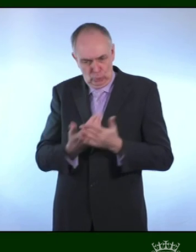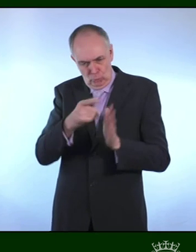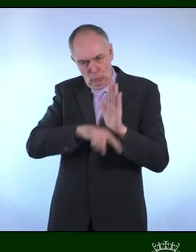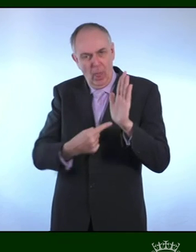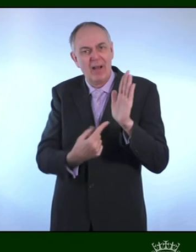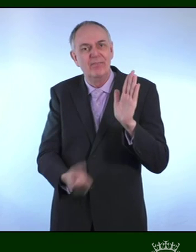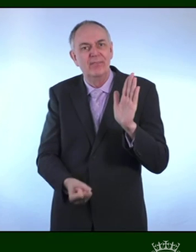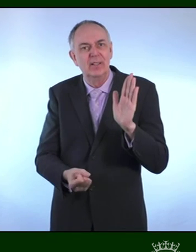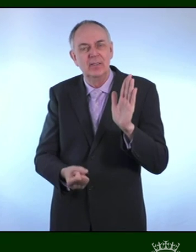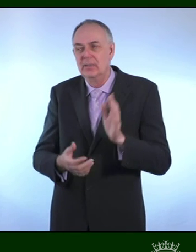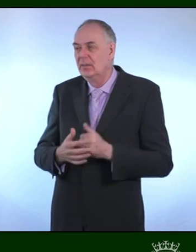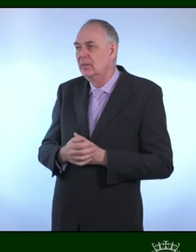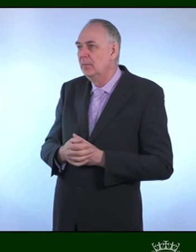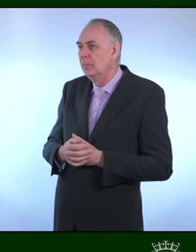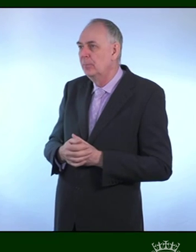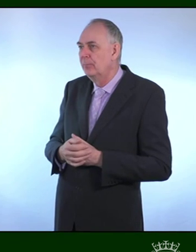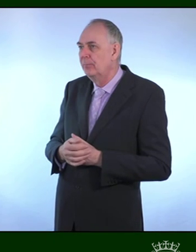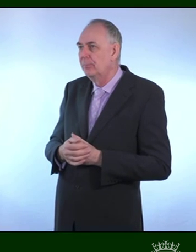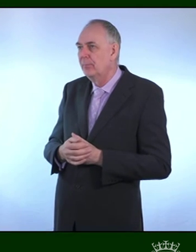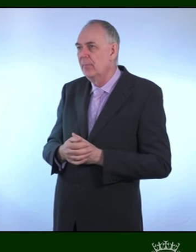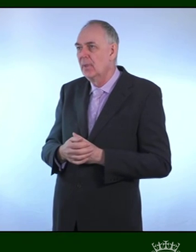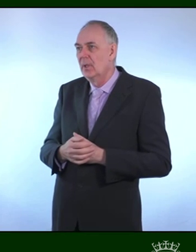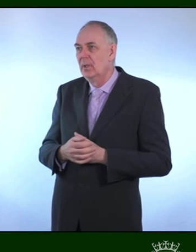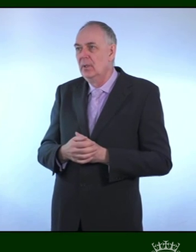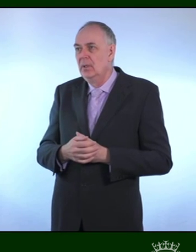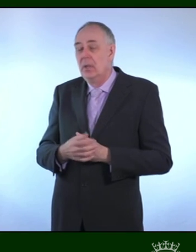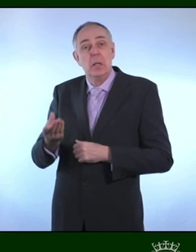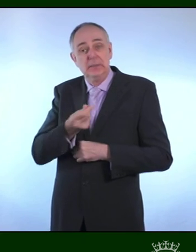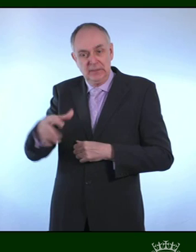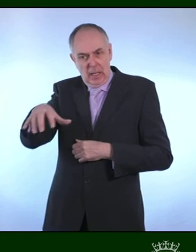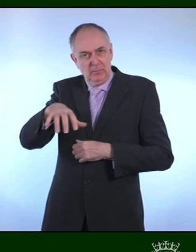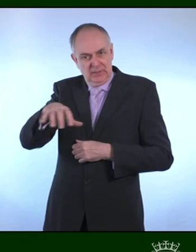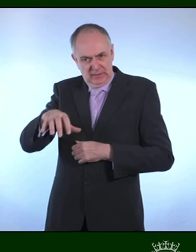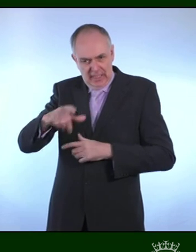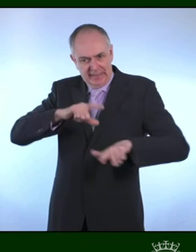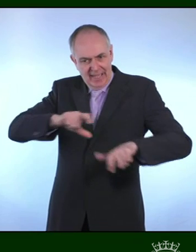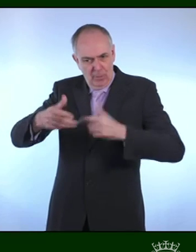The Chancellor of the Duchy of Lancaster said yesterday that sites will continue to stay open.